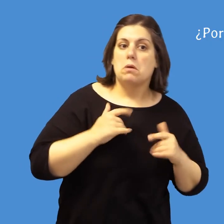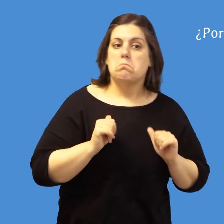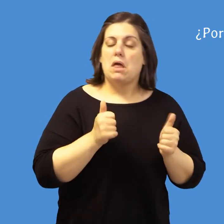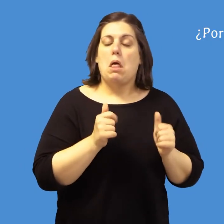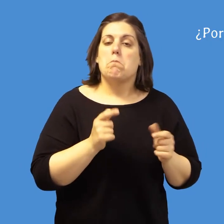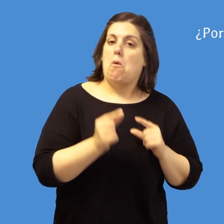empezar